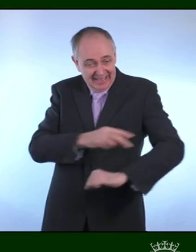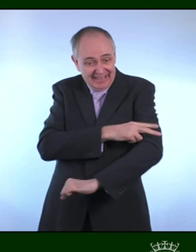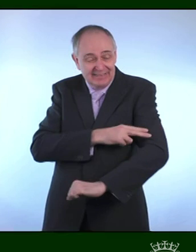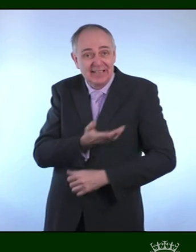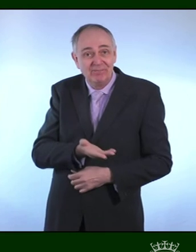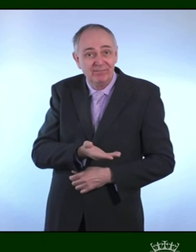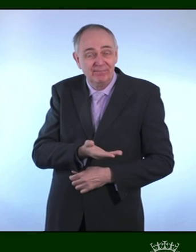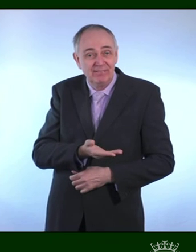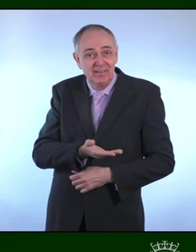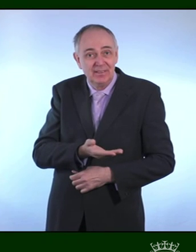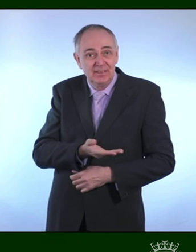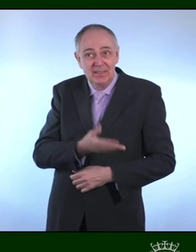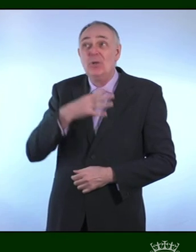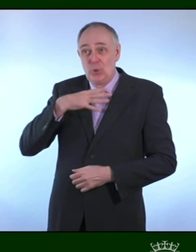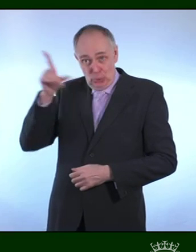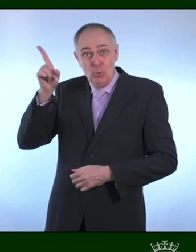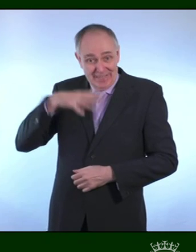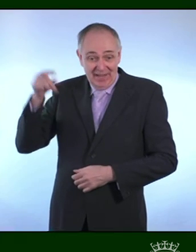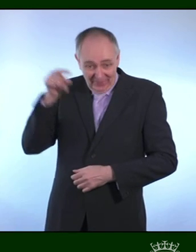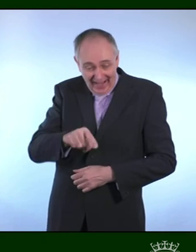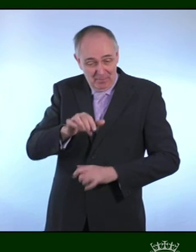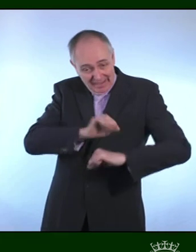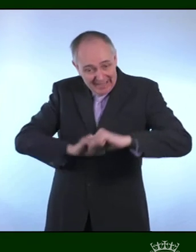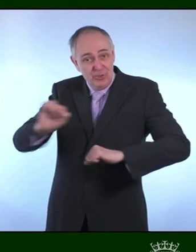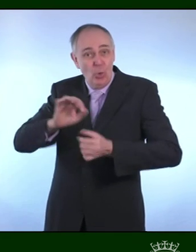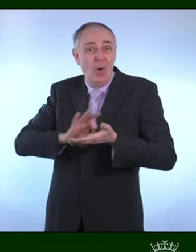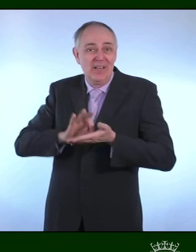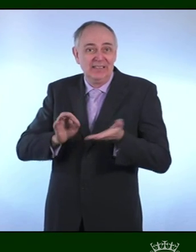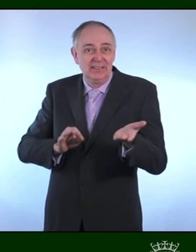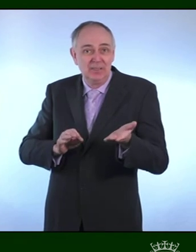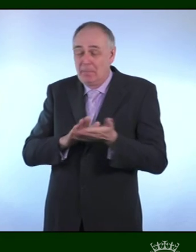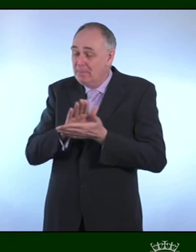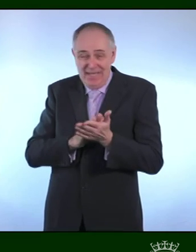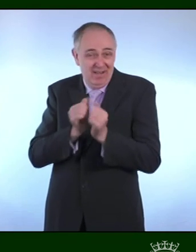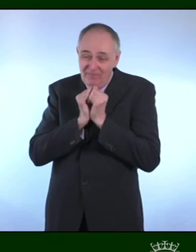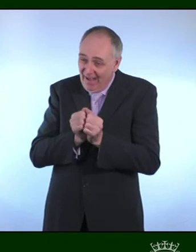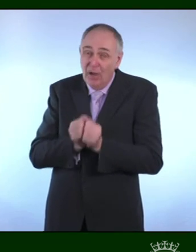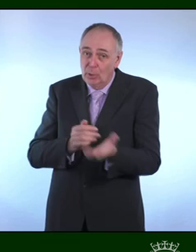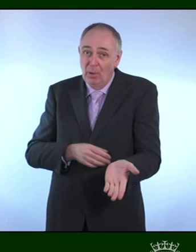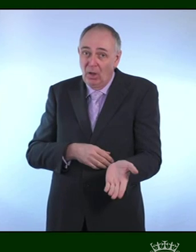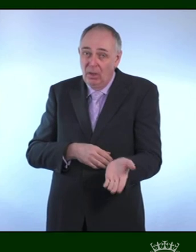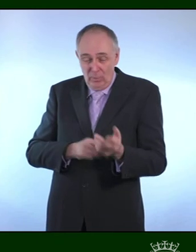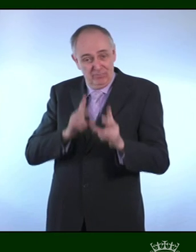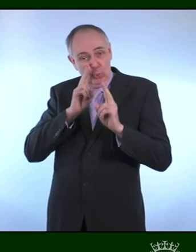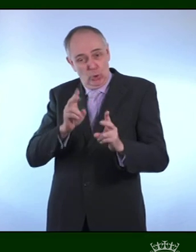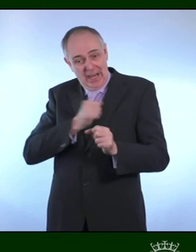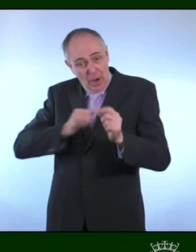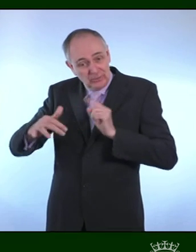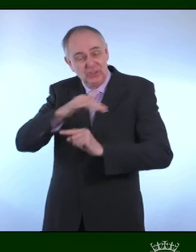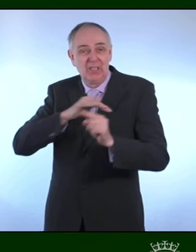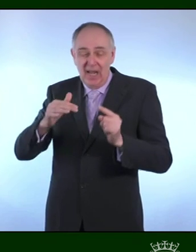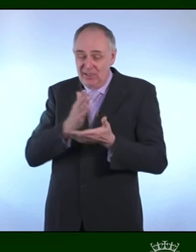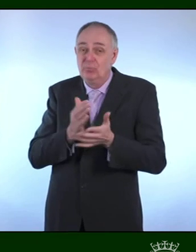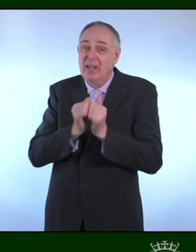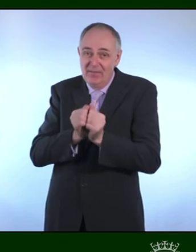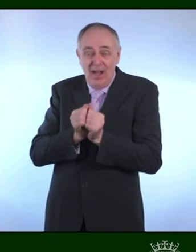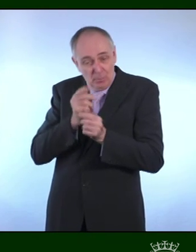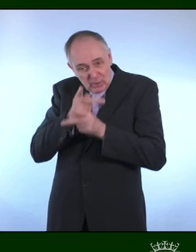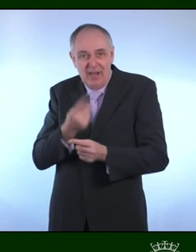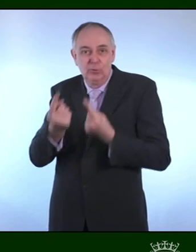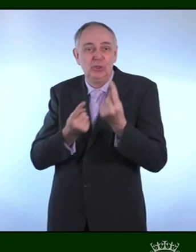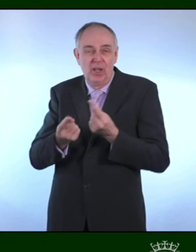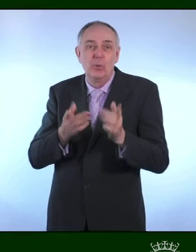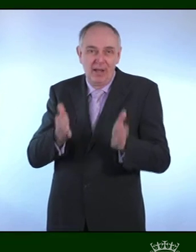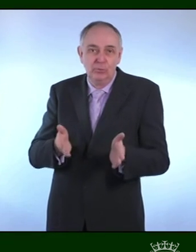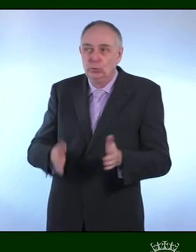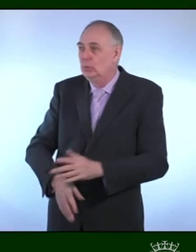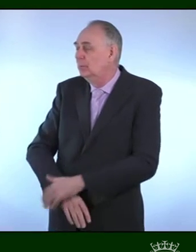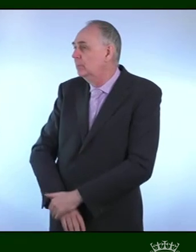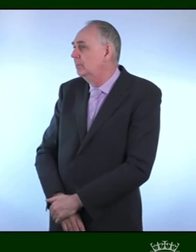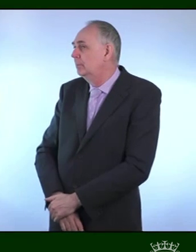At times like this, we have to recognise the value of each other and the strength of a society that cares for each other and cares for all.